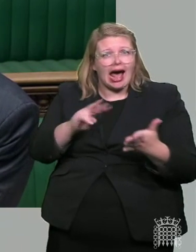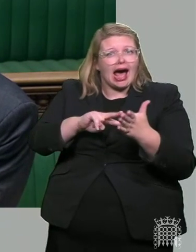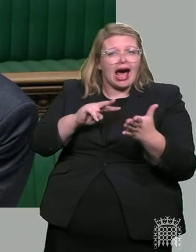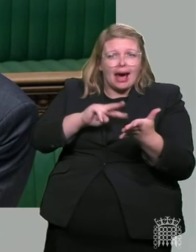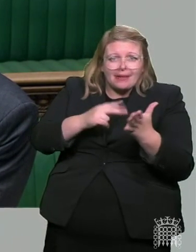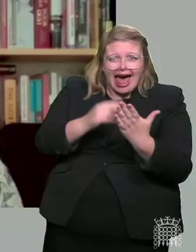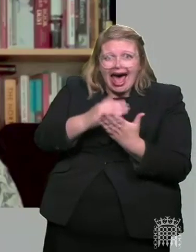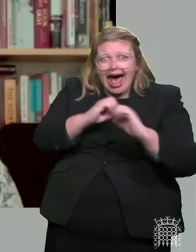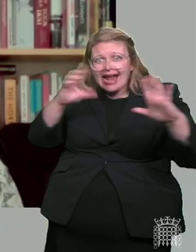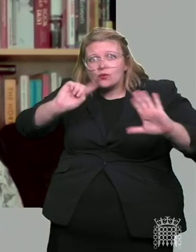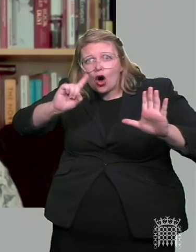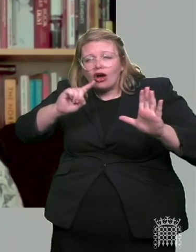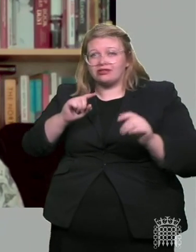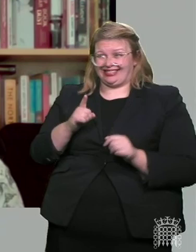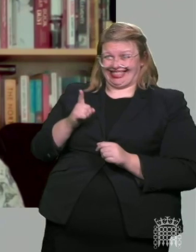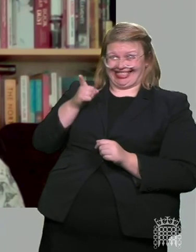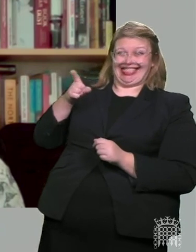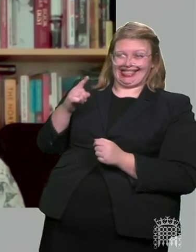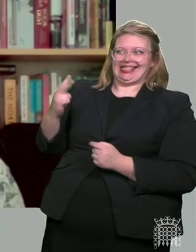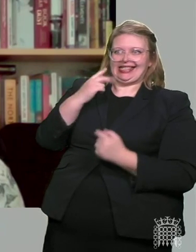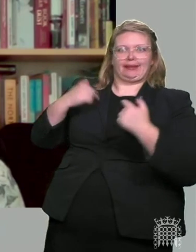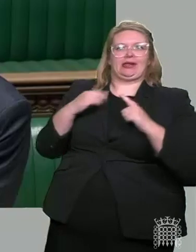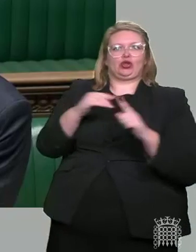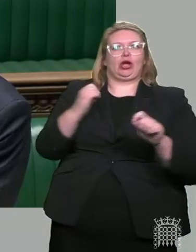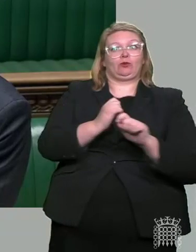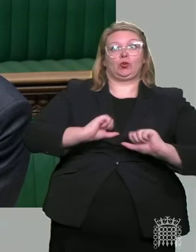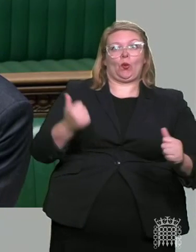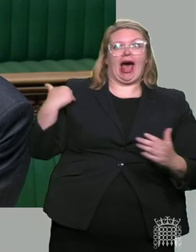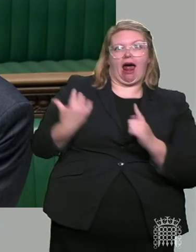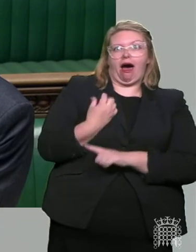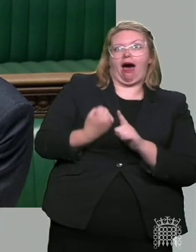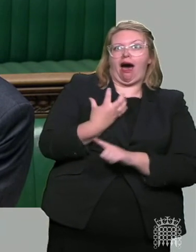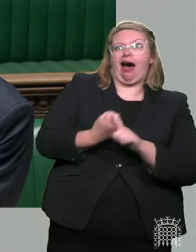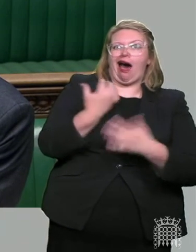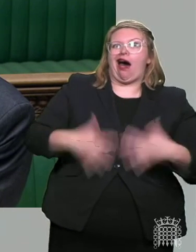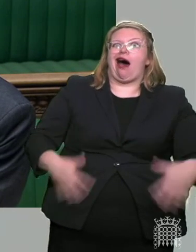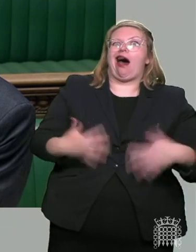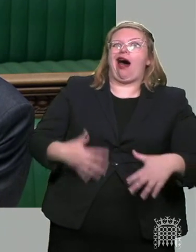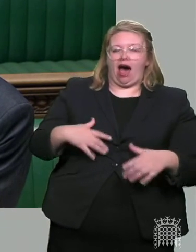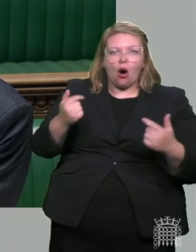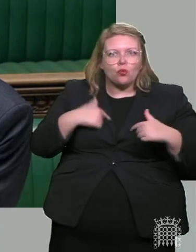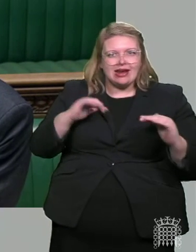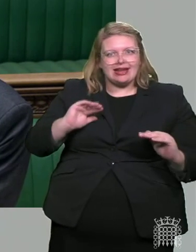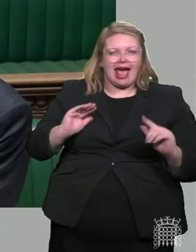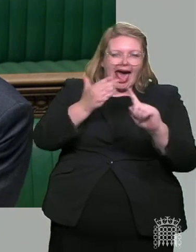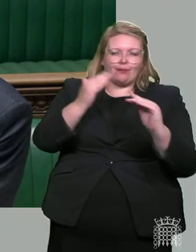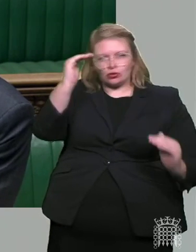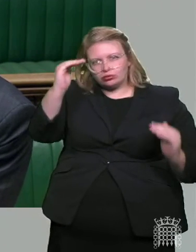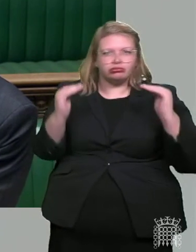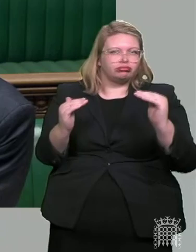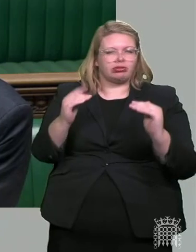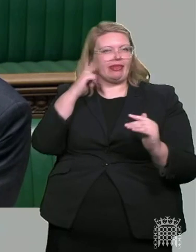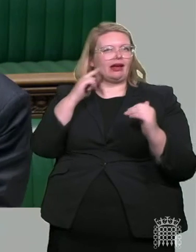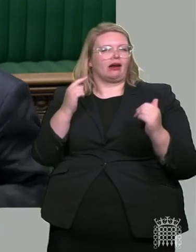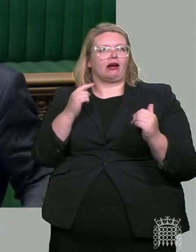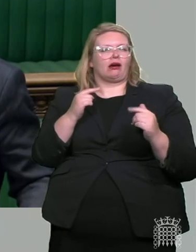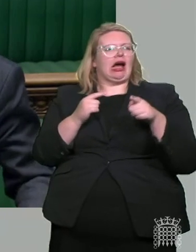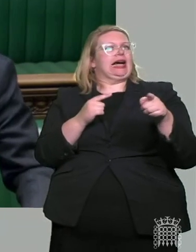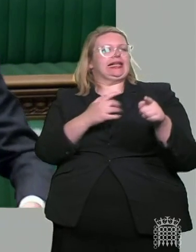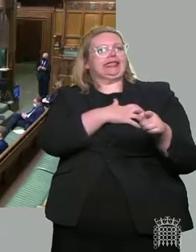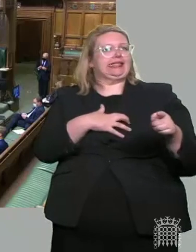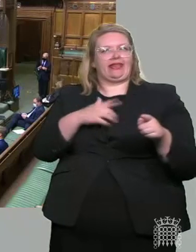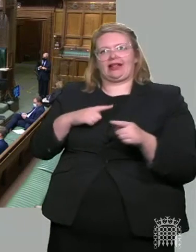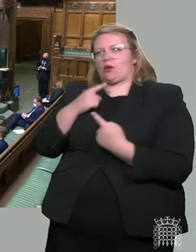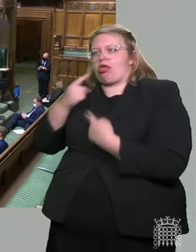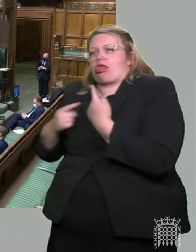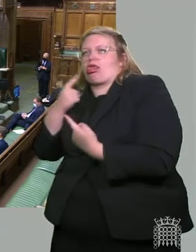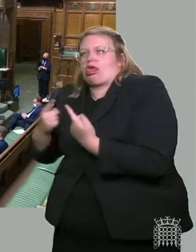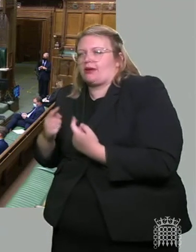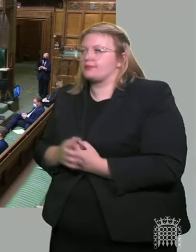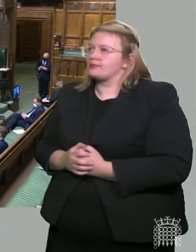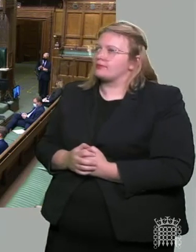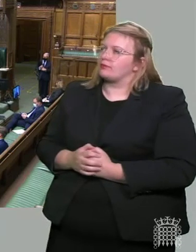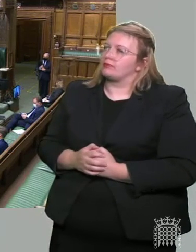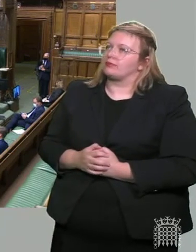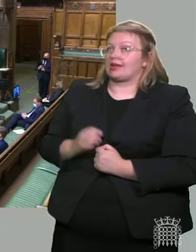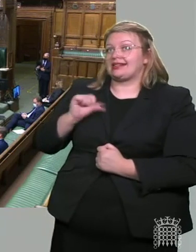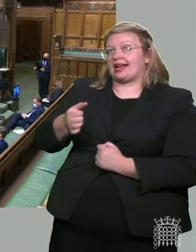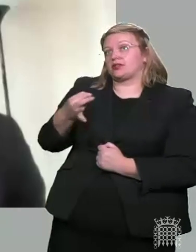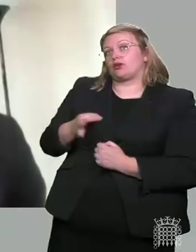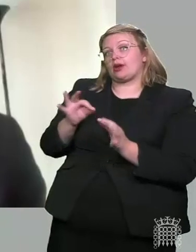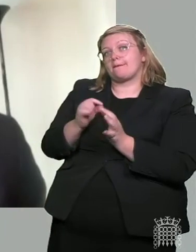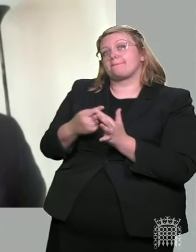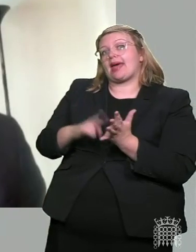People see a Conservative Government who are getting on with uniting and levelling up, with the most ambitious agenda any Government have had for generations, and I think that is what they are listening to.